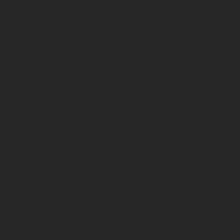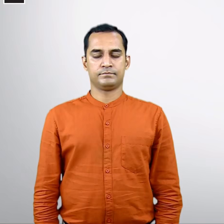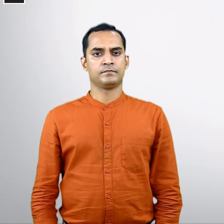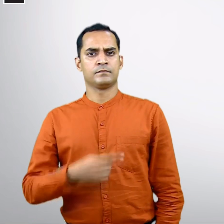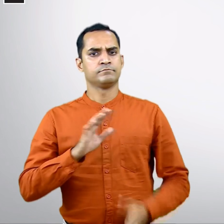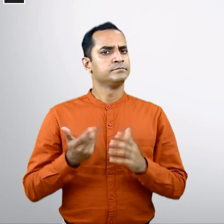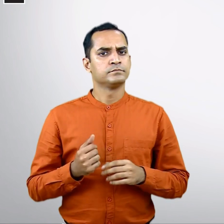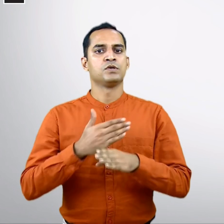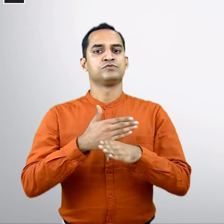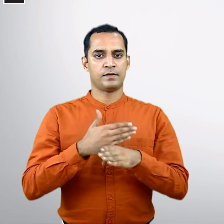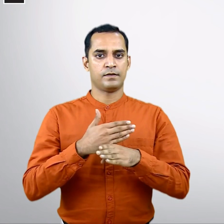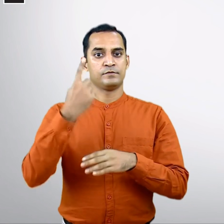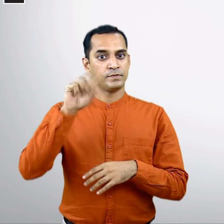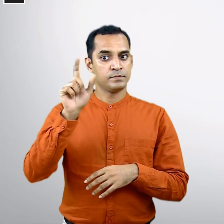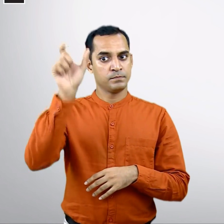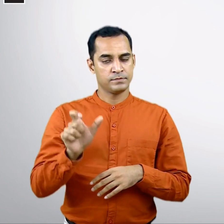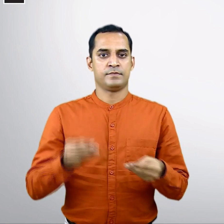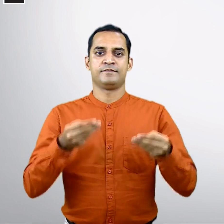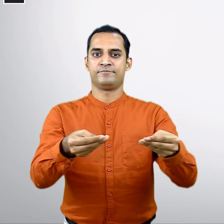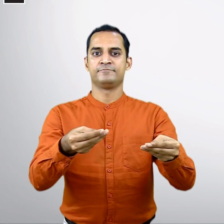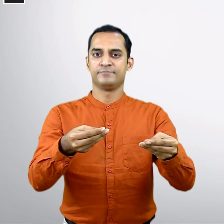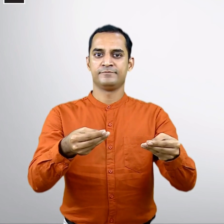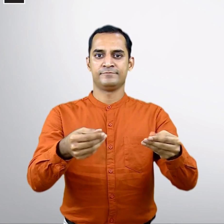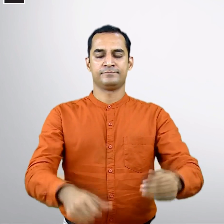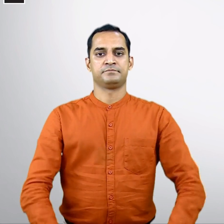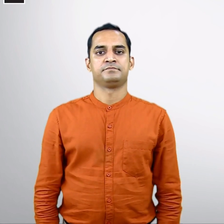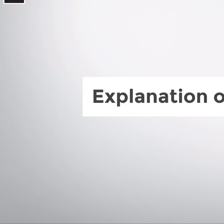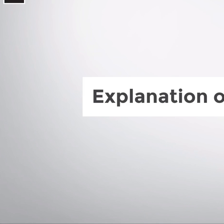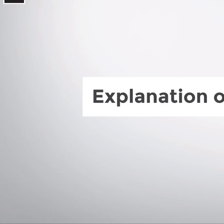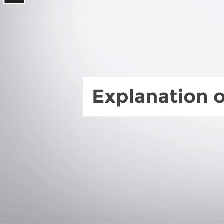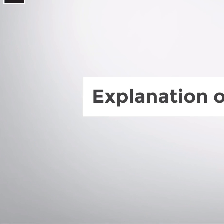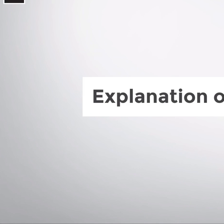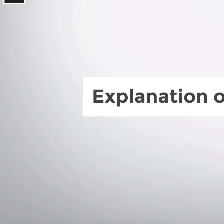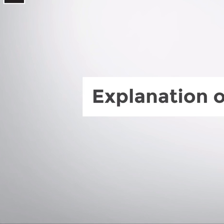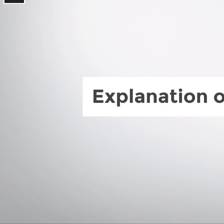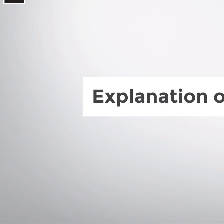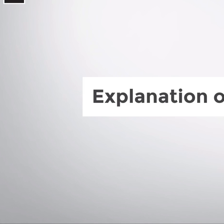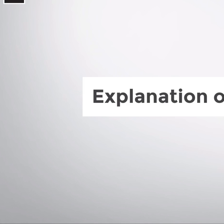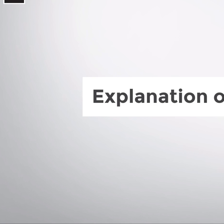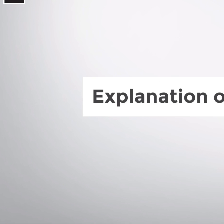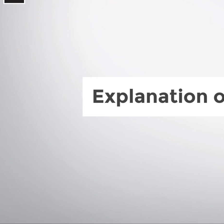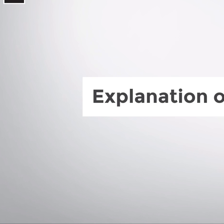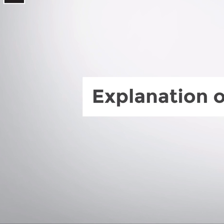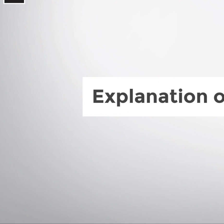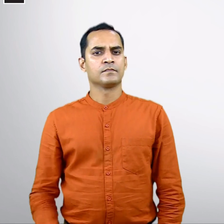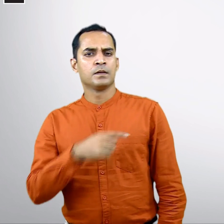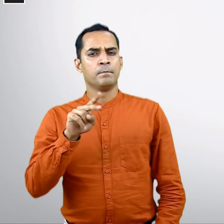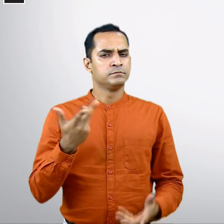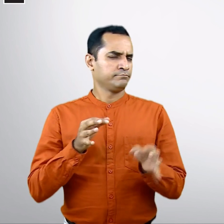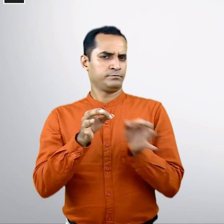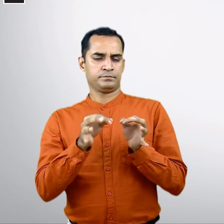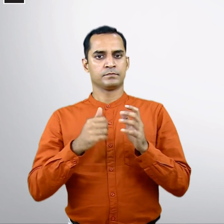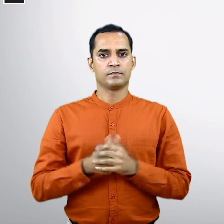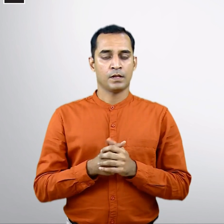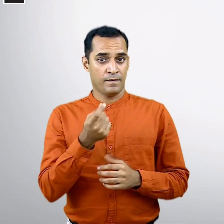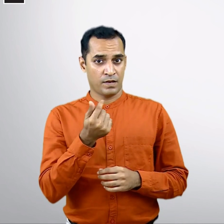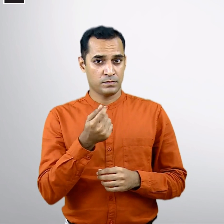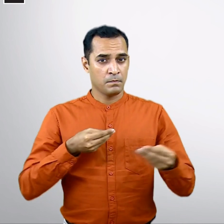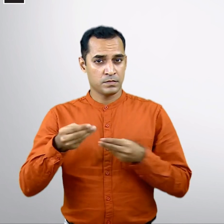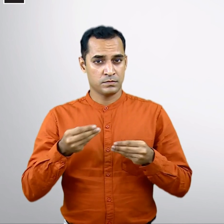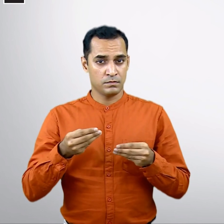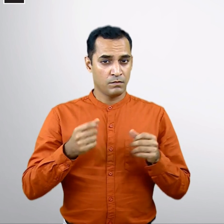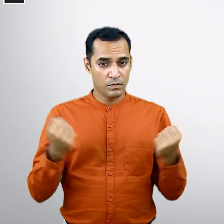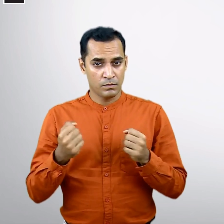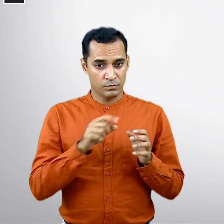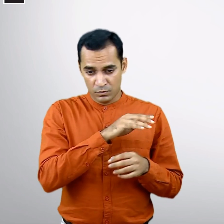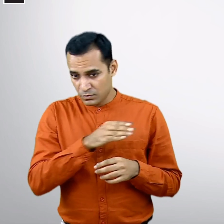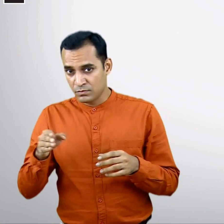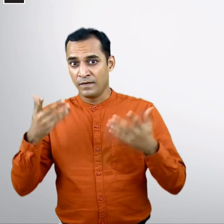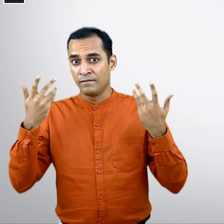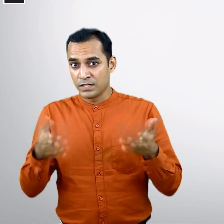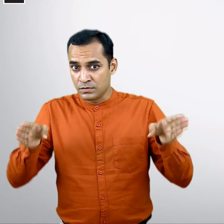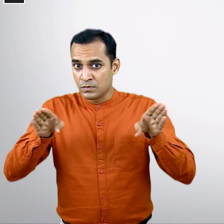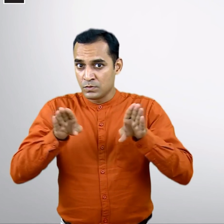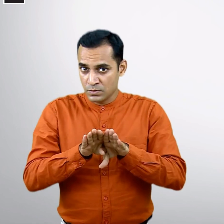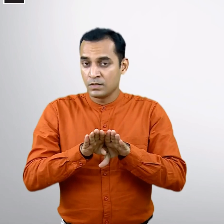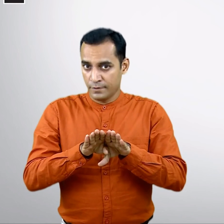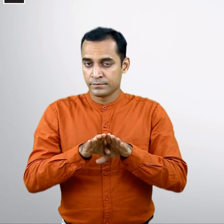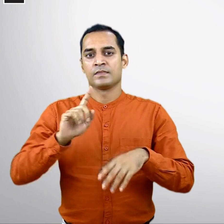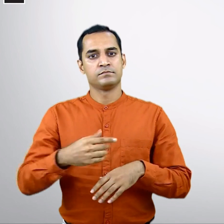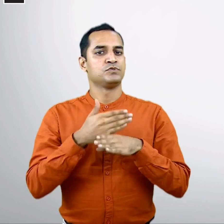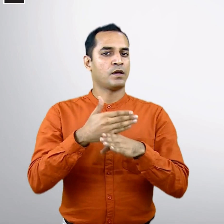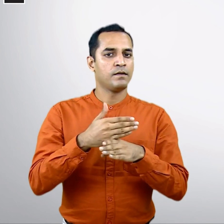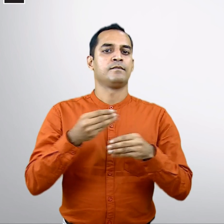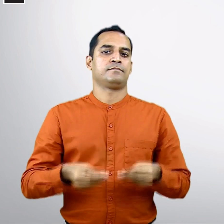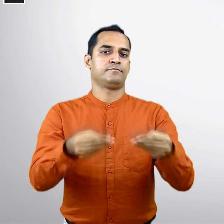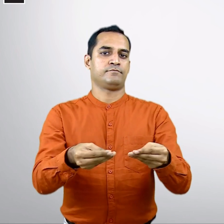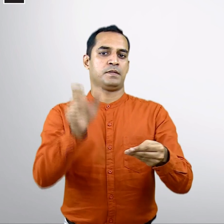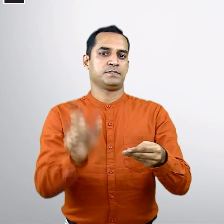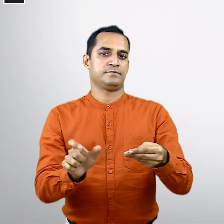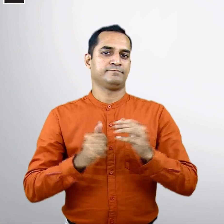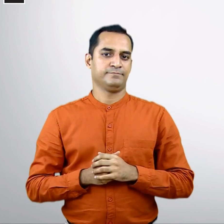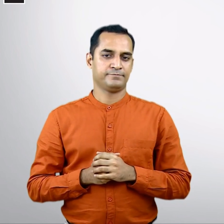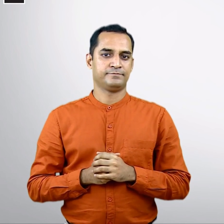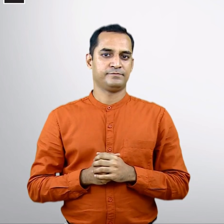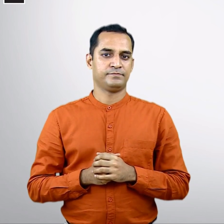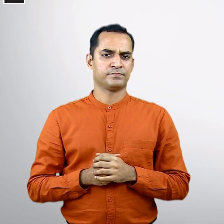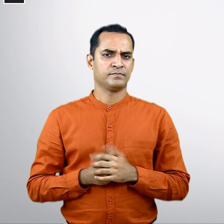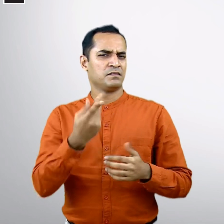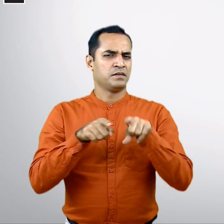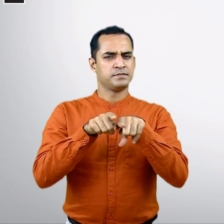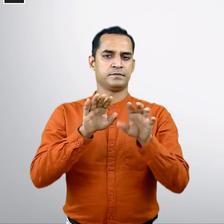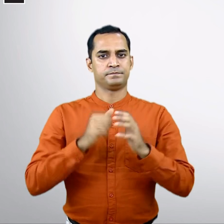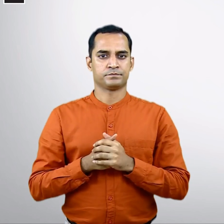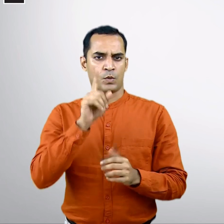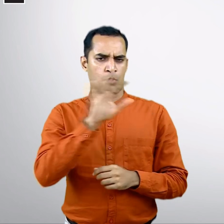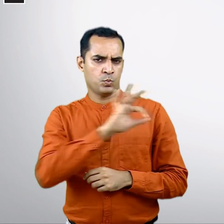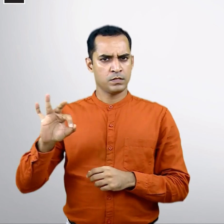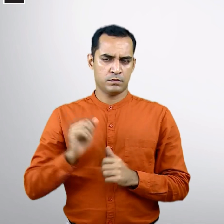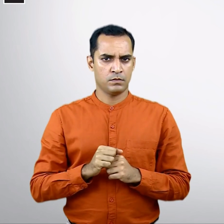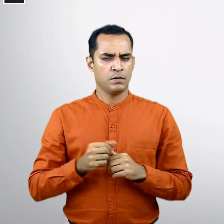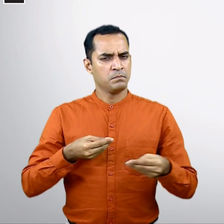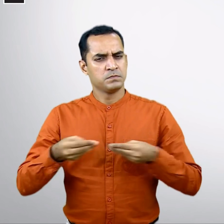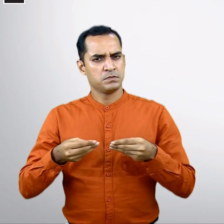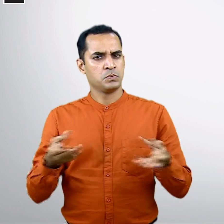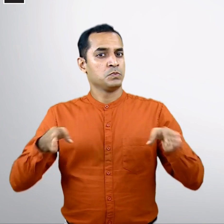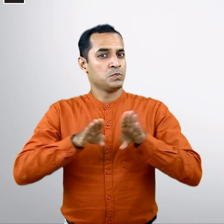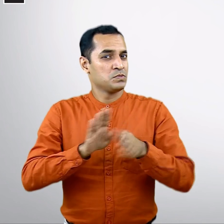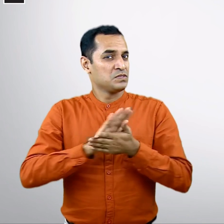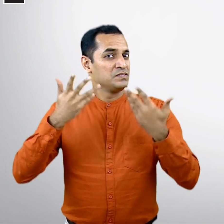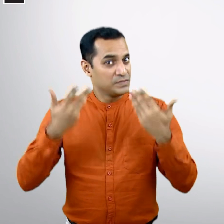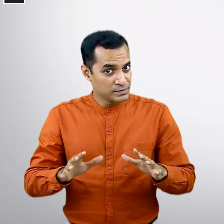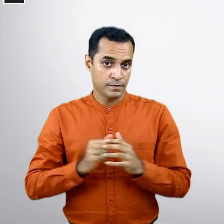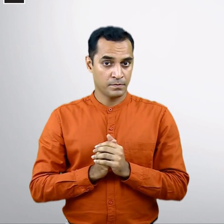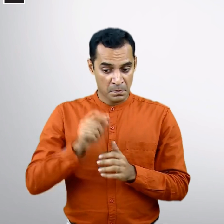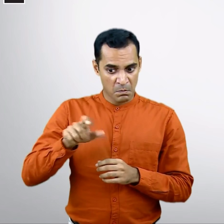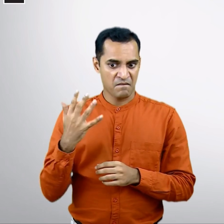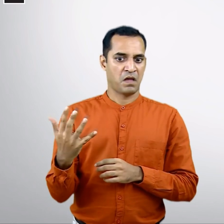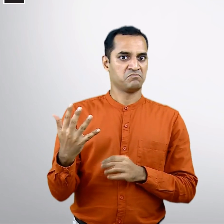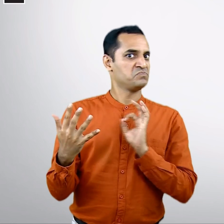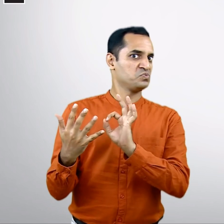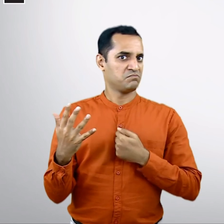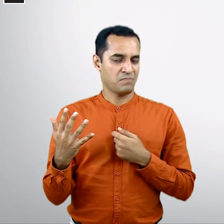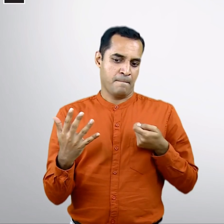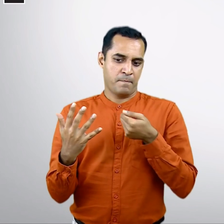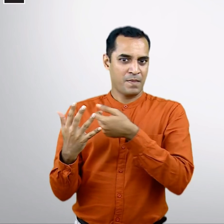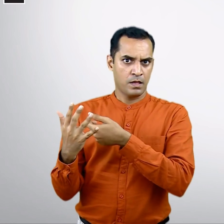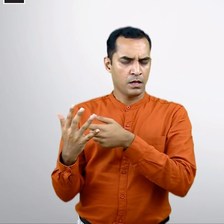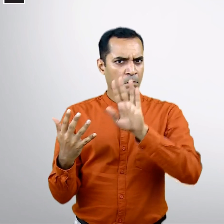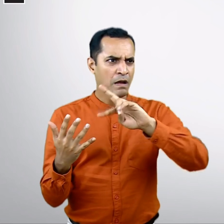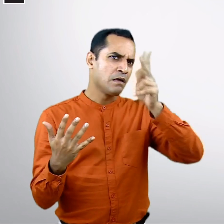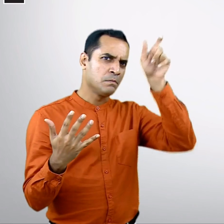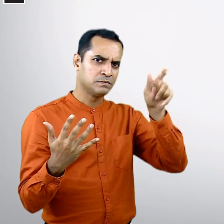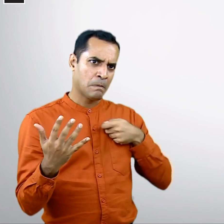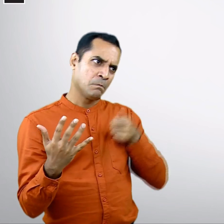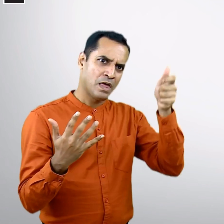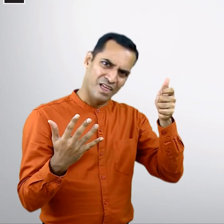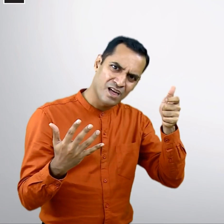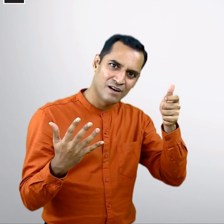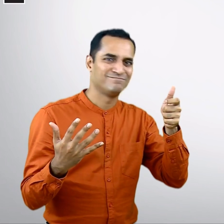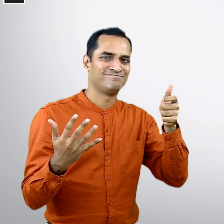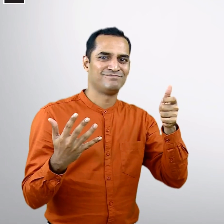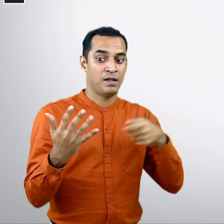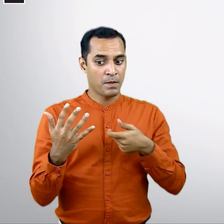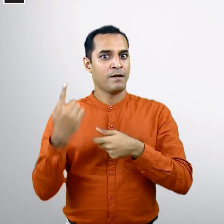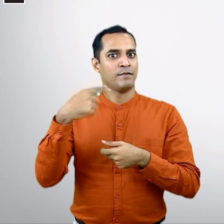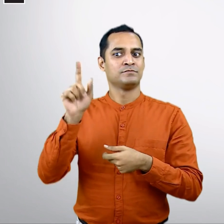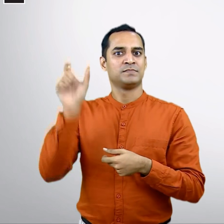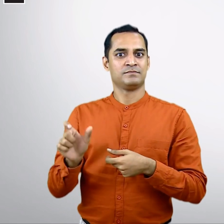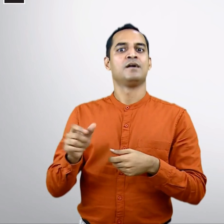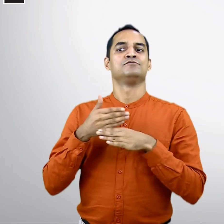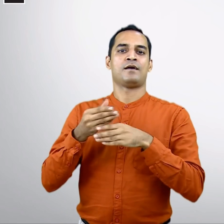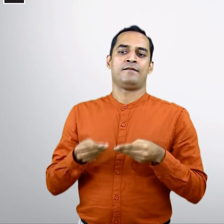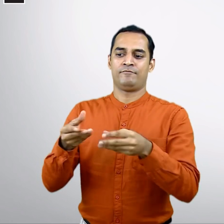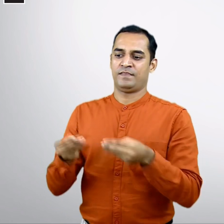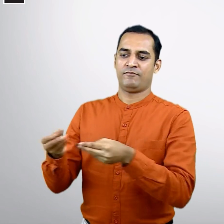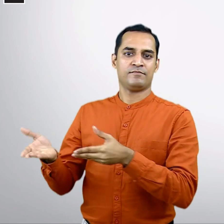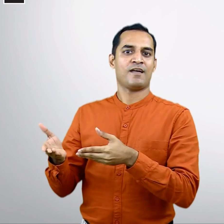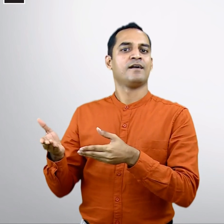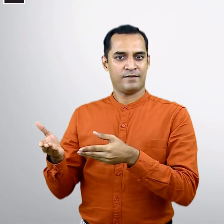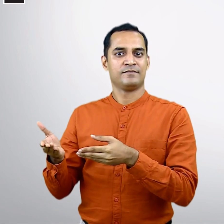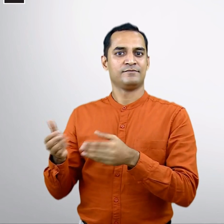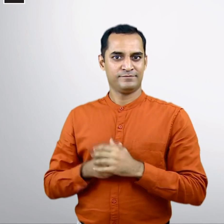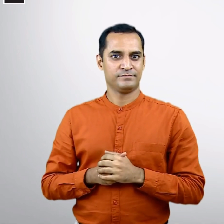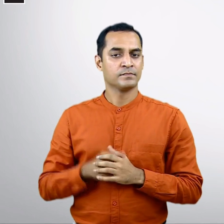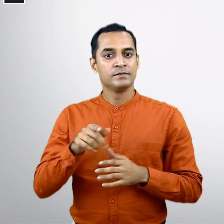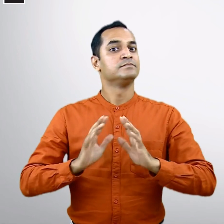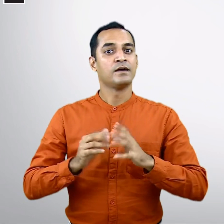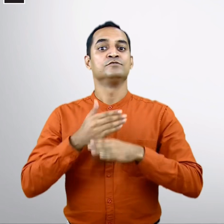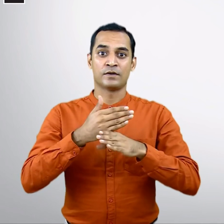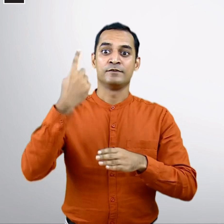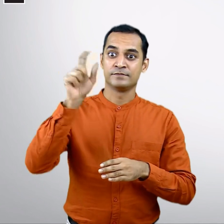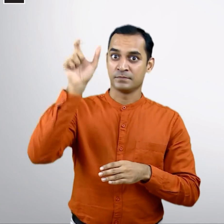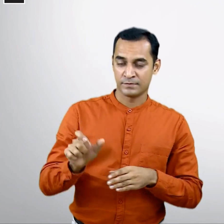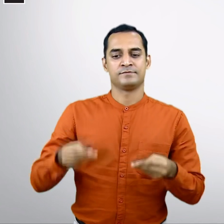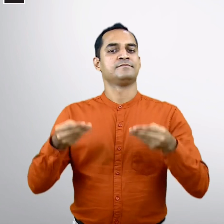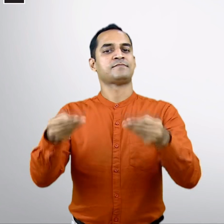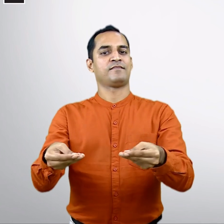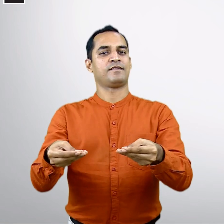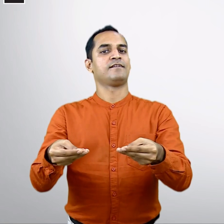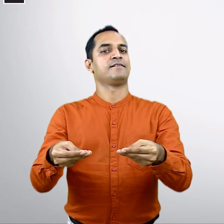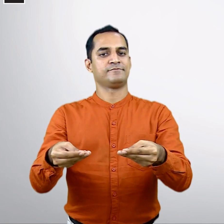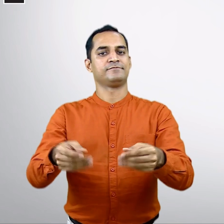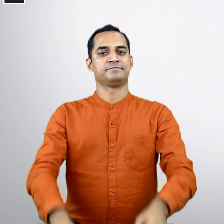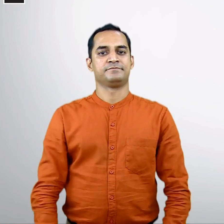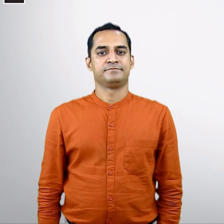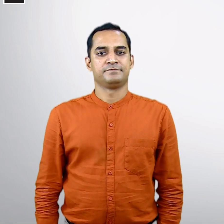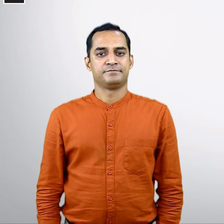Liquidation